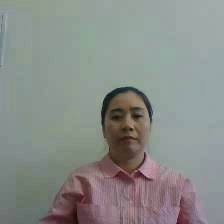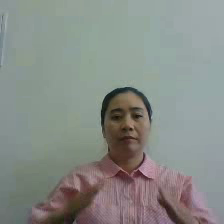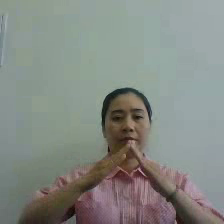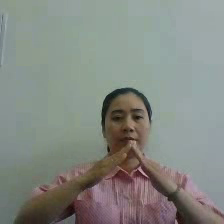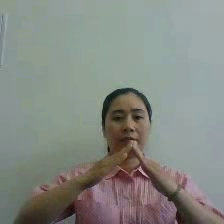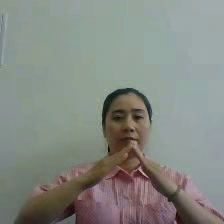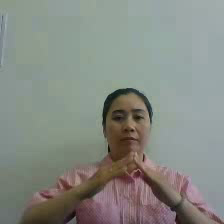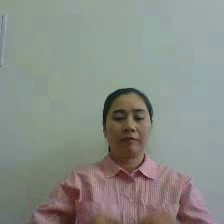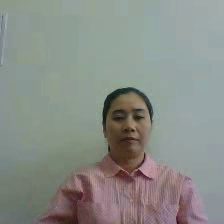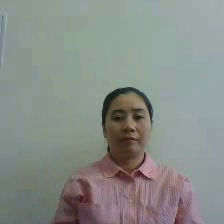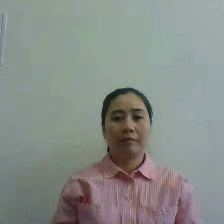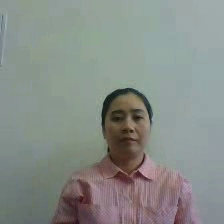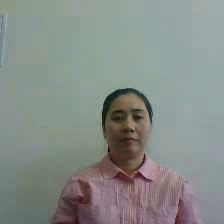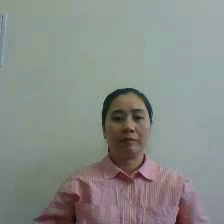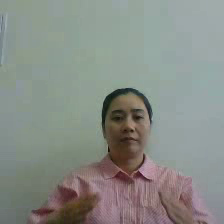Nhà